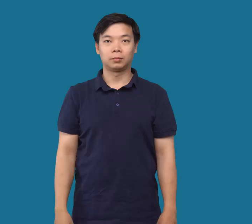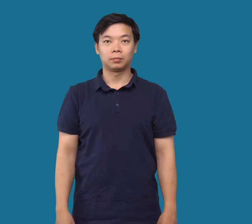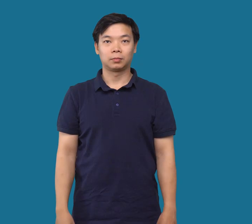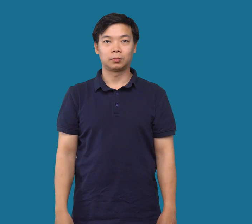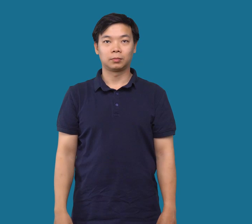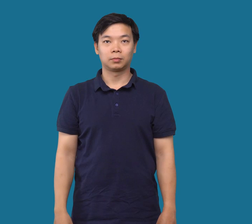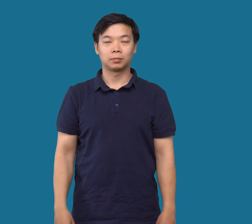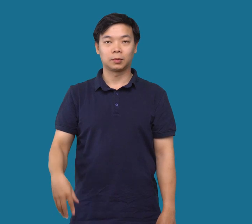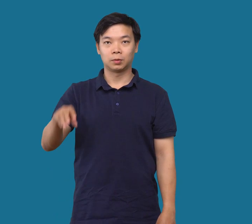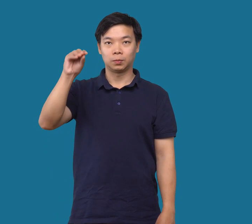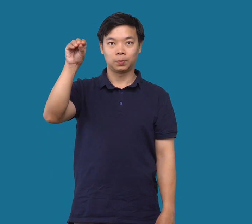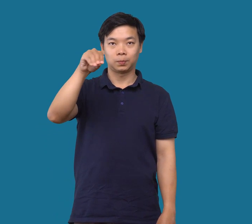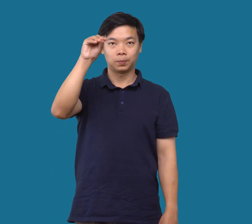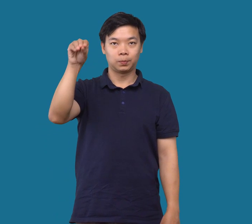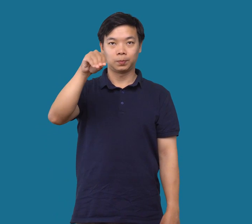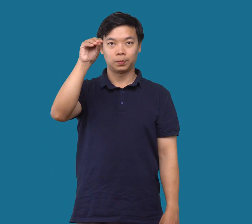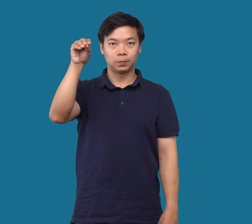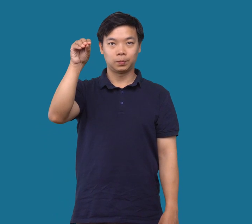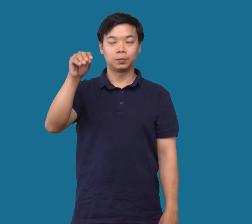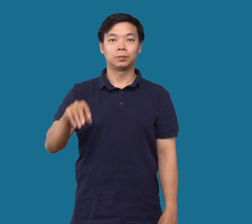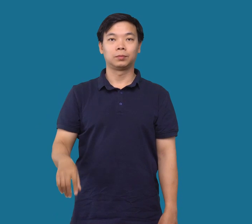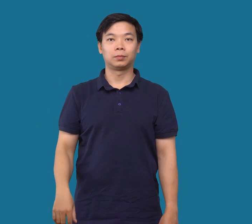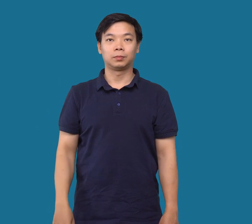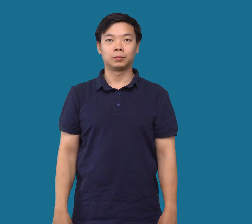con ong